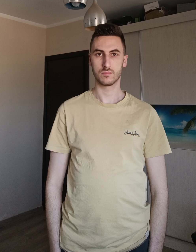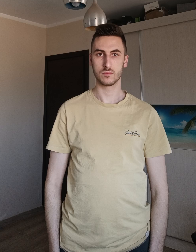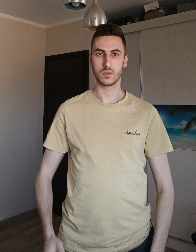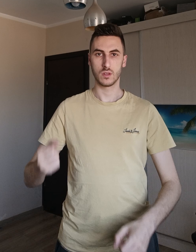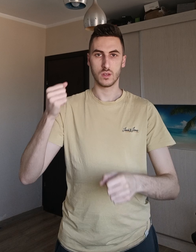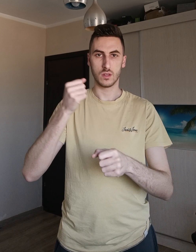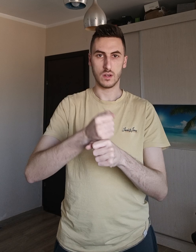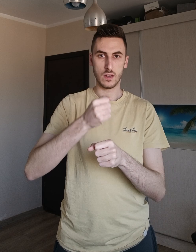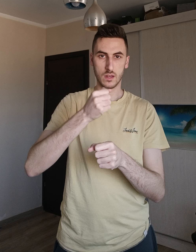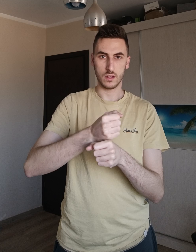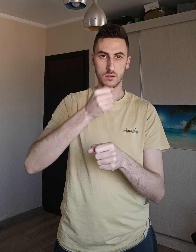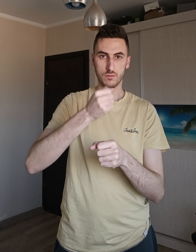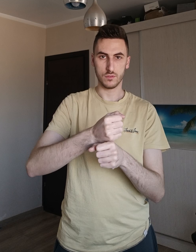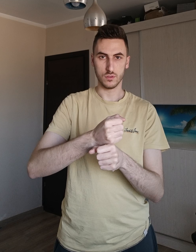לעבוד